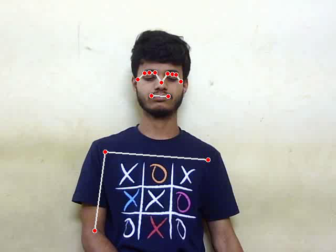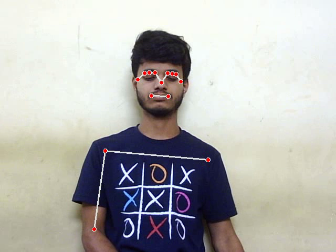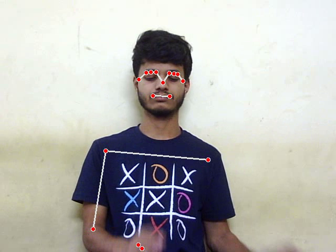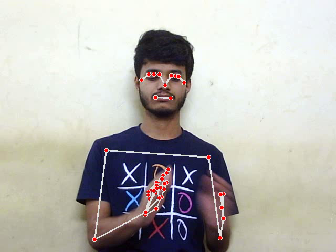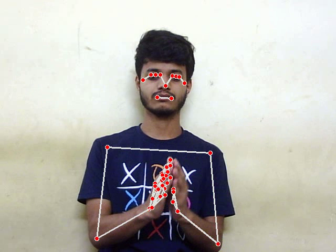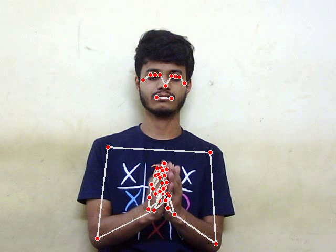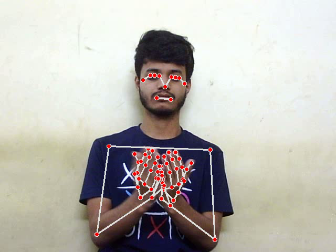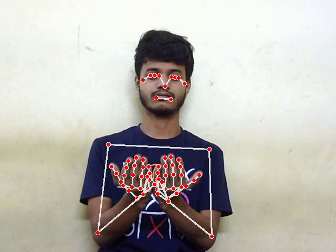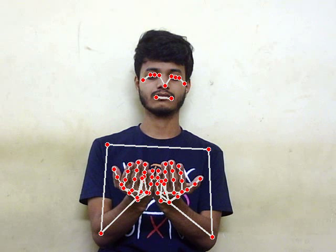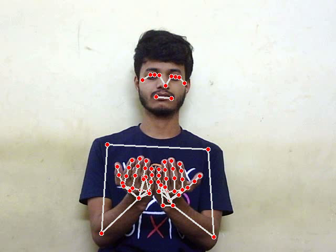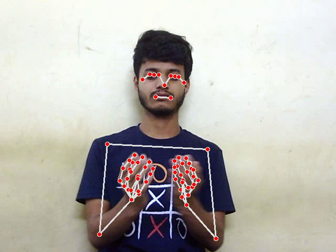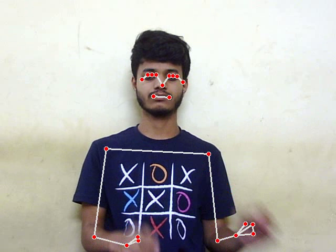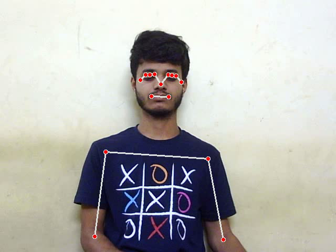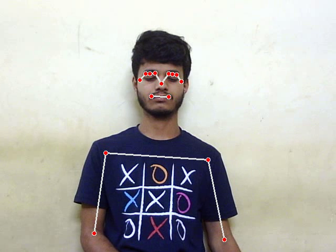book